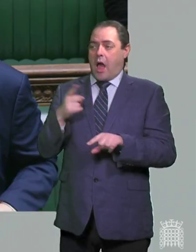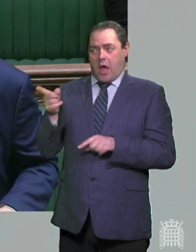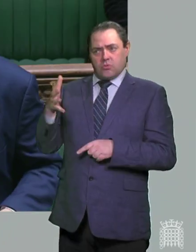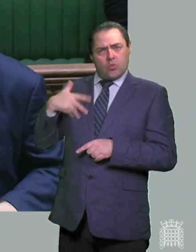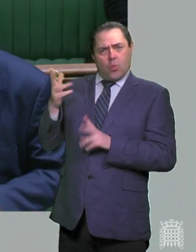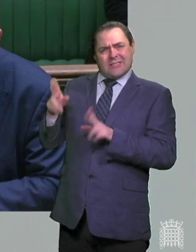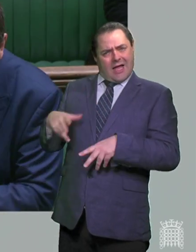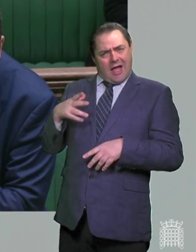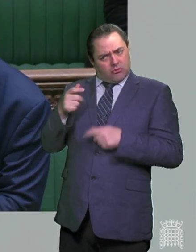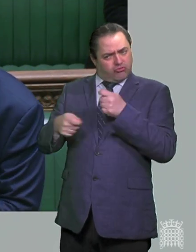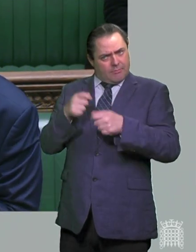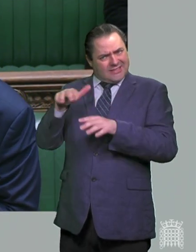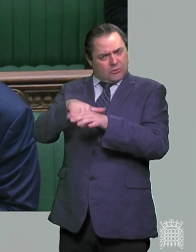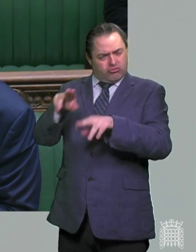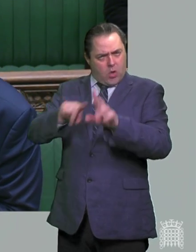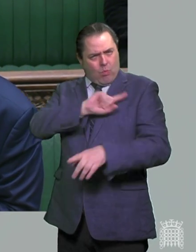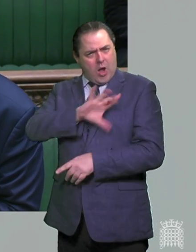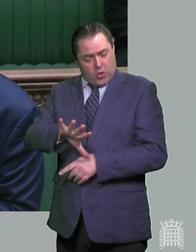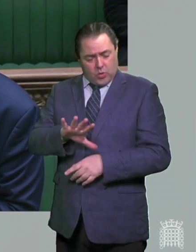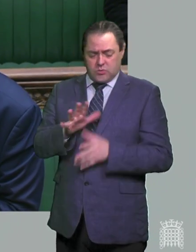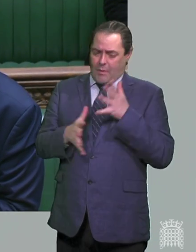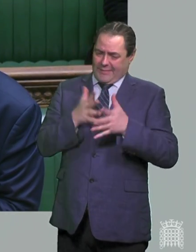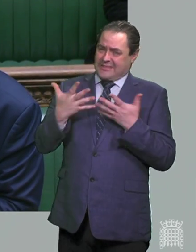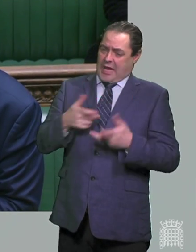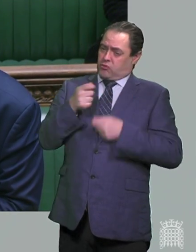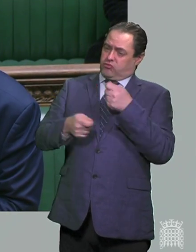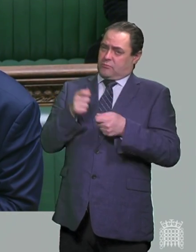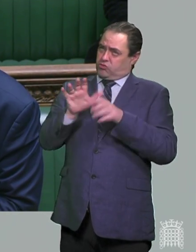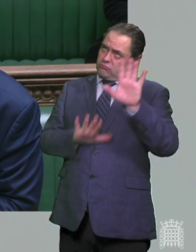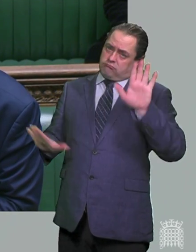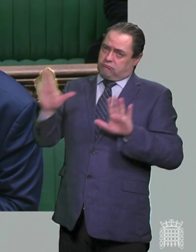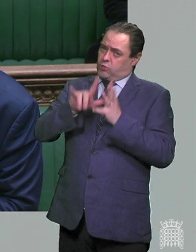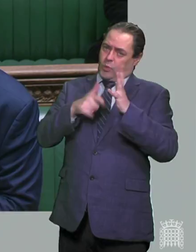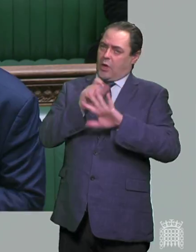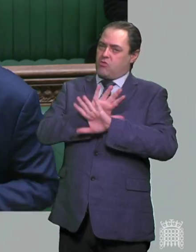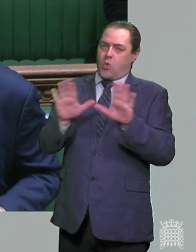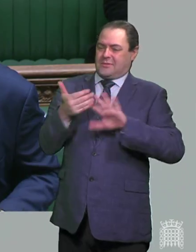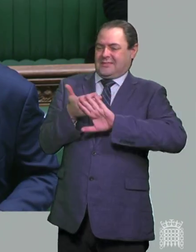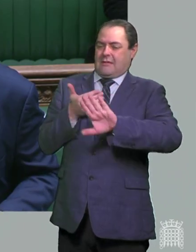Does the Secretary of State agree that potentially life-saving treatments should be available throughout the UK?